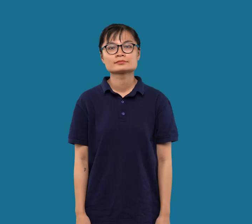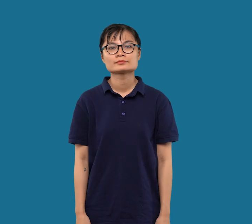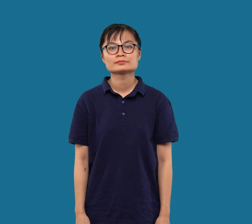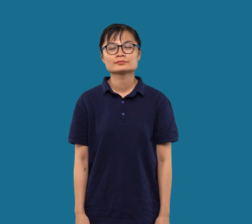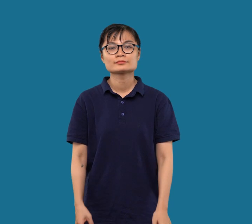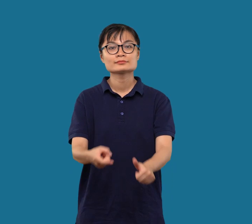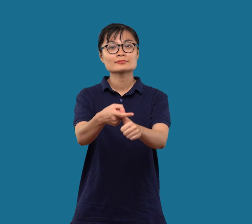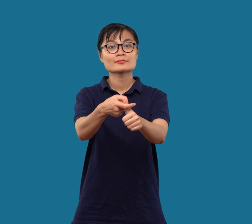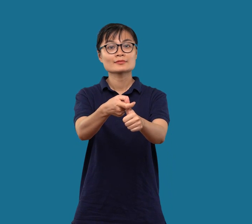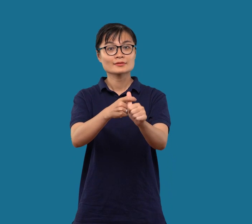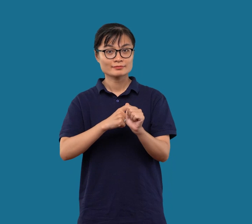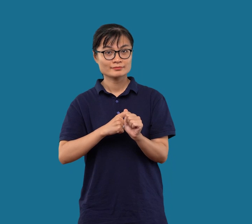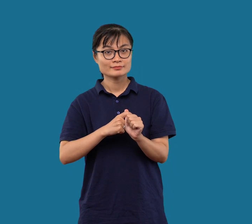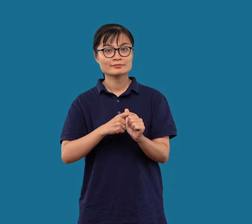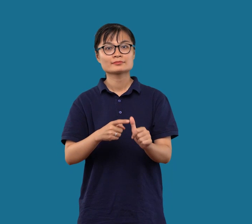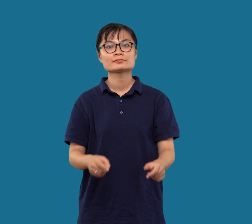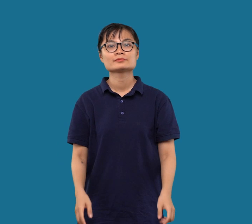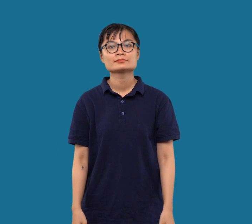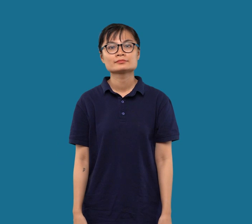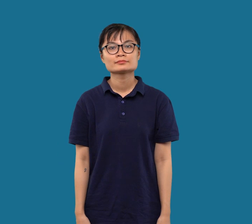tác động